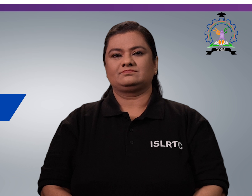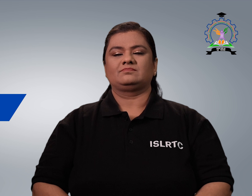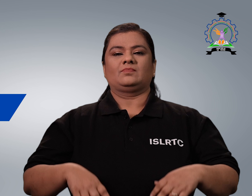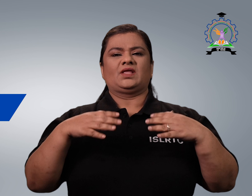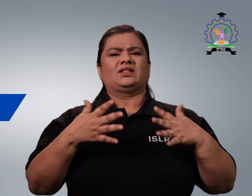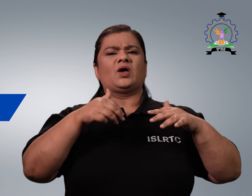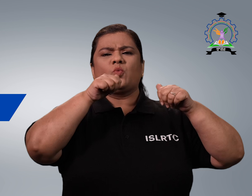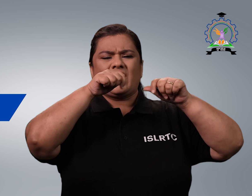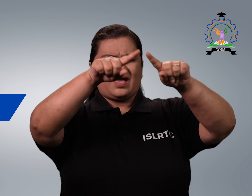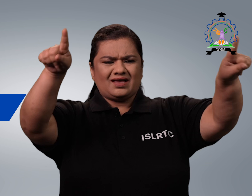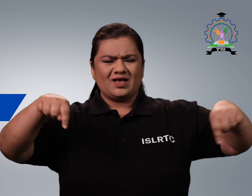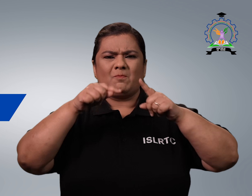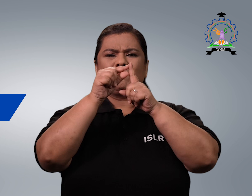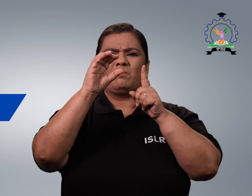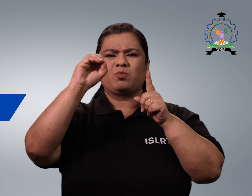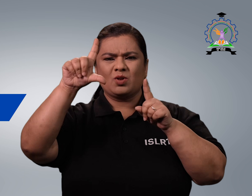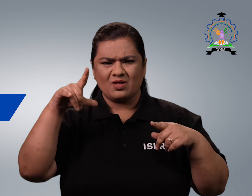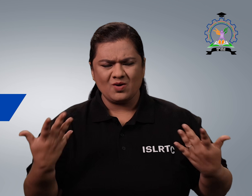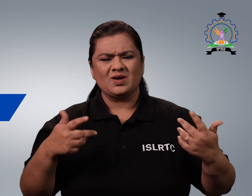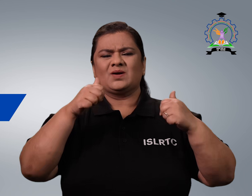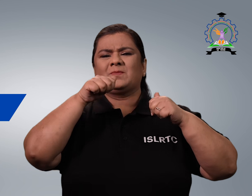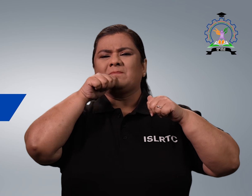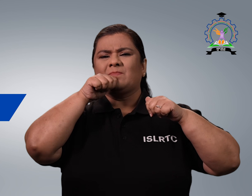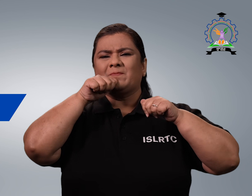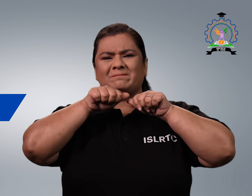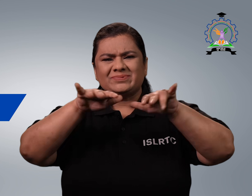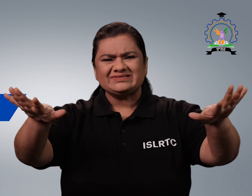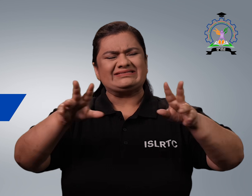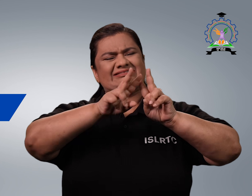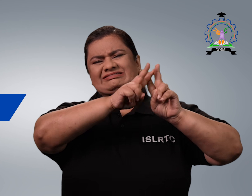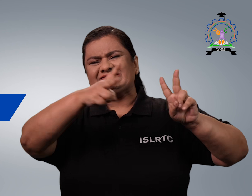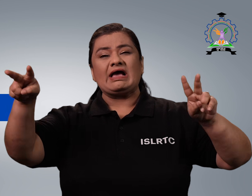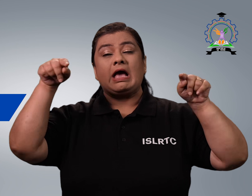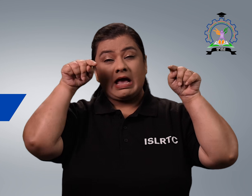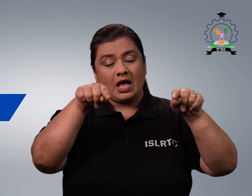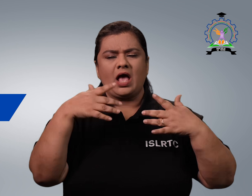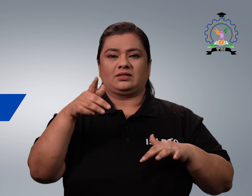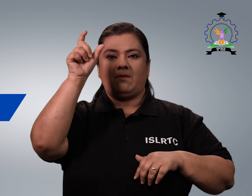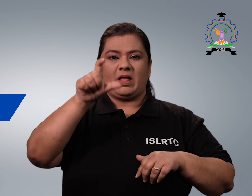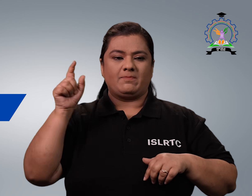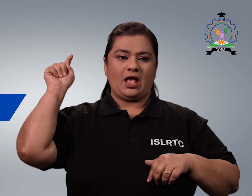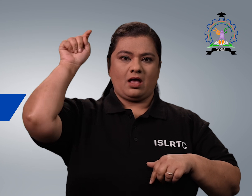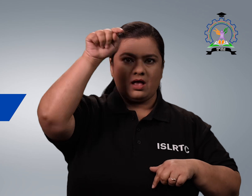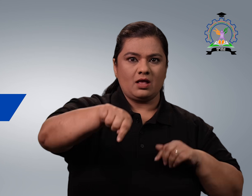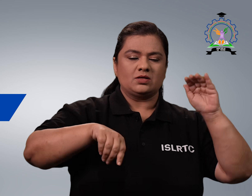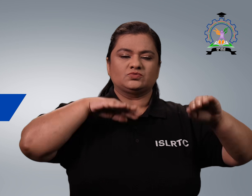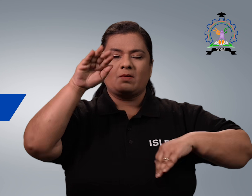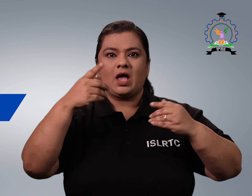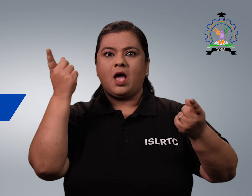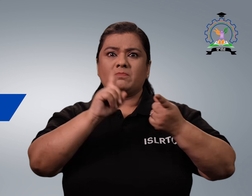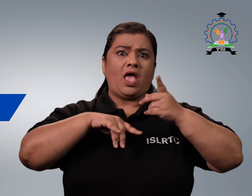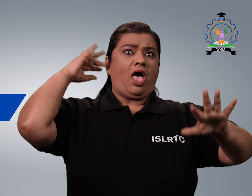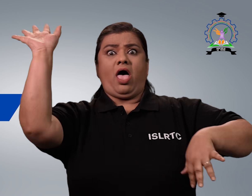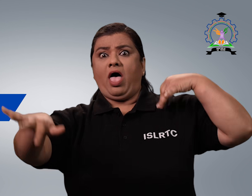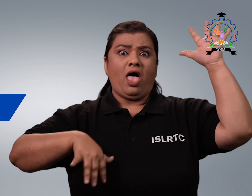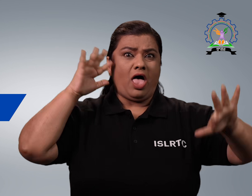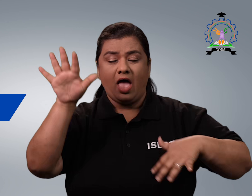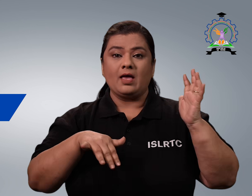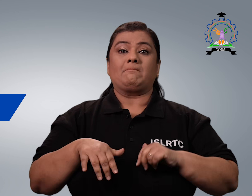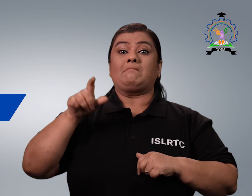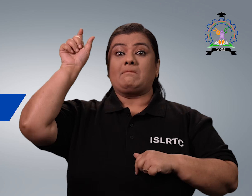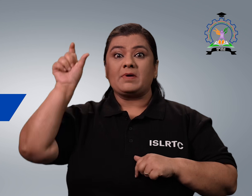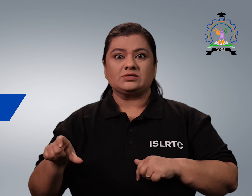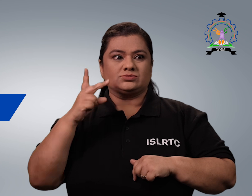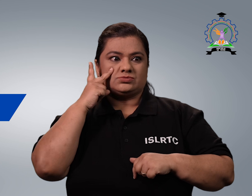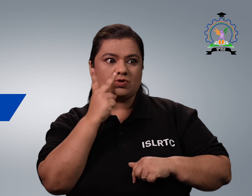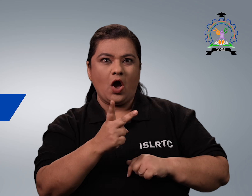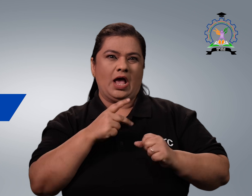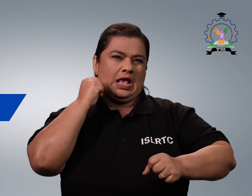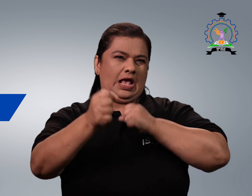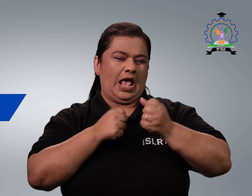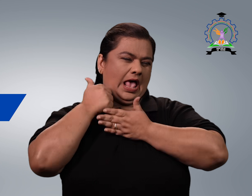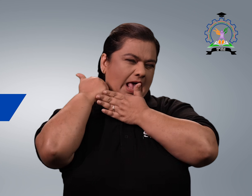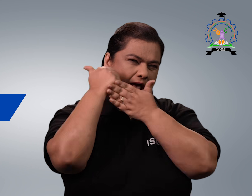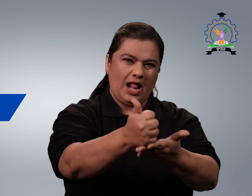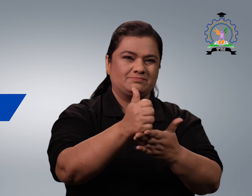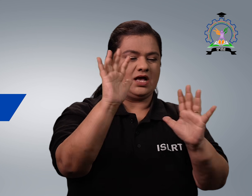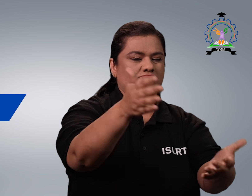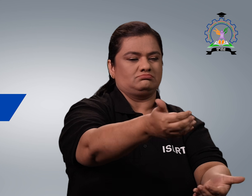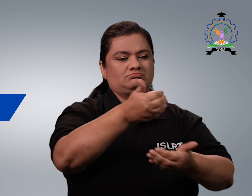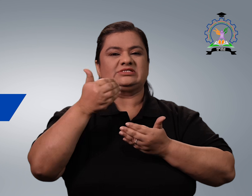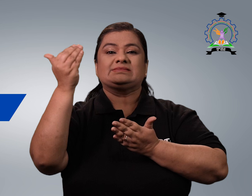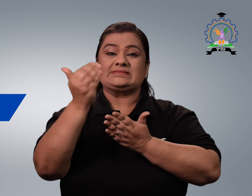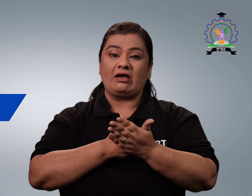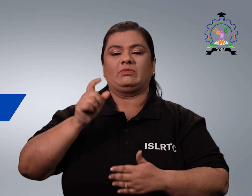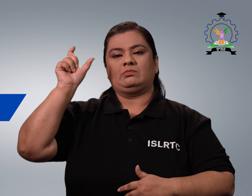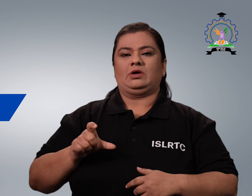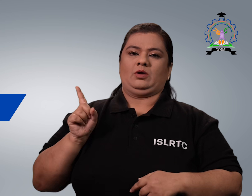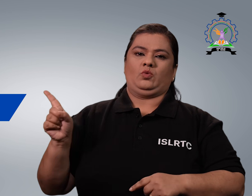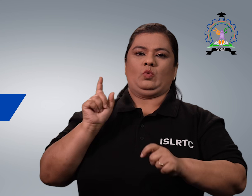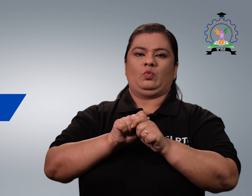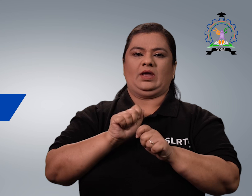In a pool, at the beach, or in any body of water, if someone drowns, the lifeguard on duty quickly rushes in to rescue them.